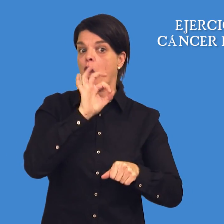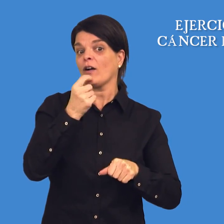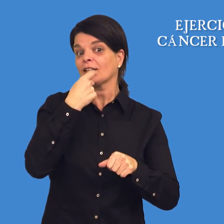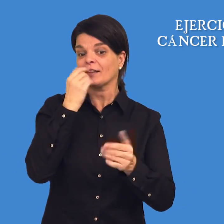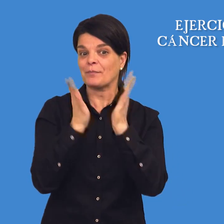droga